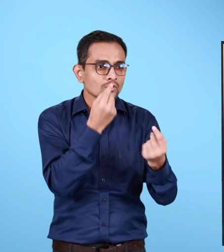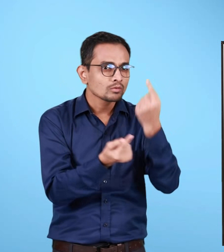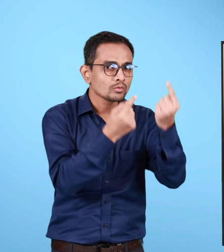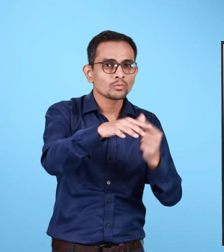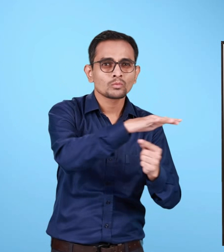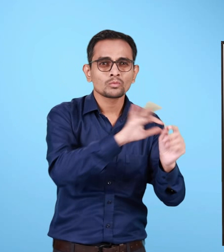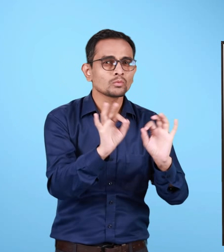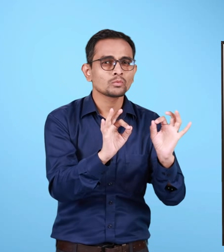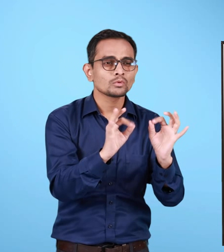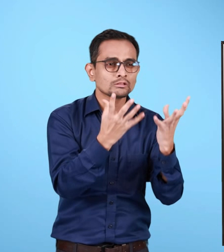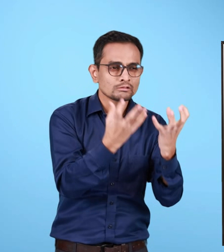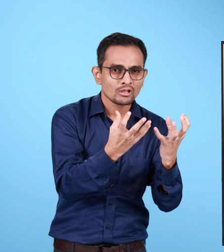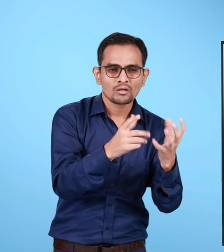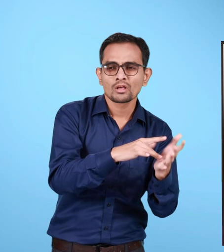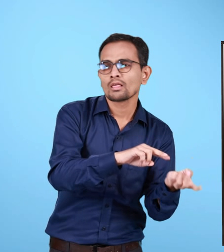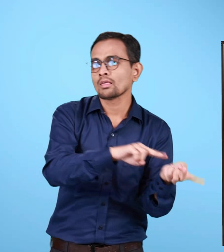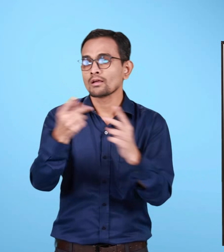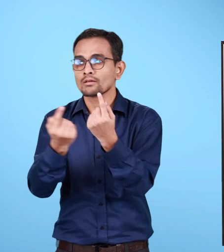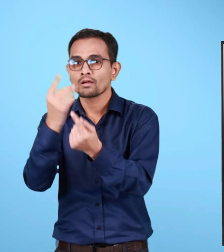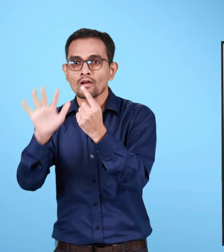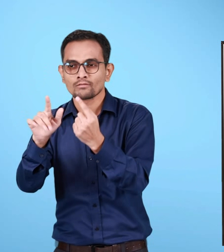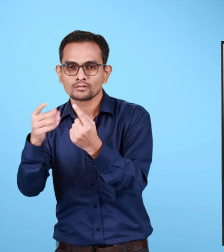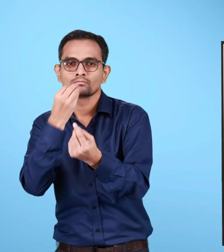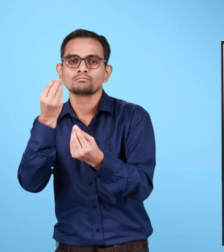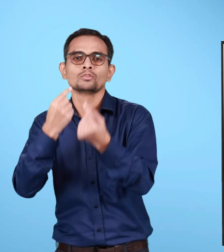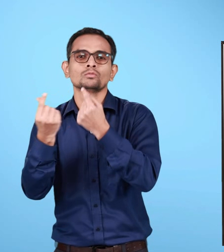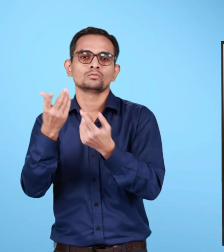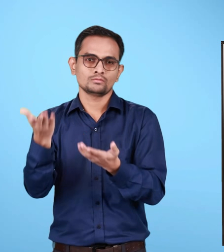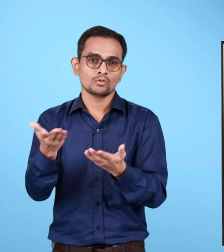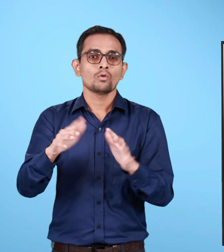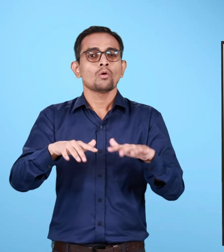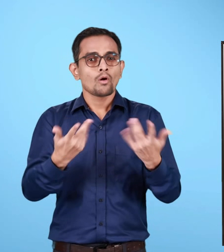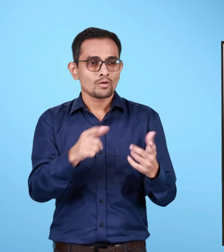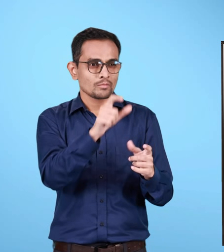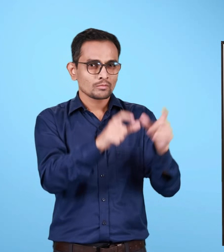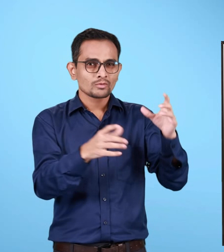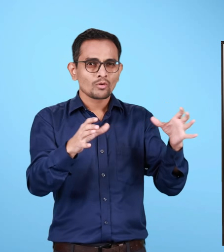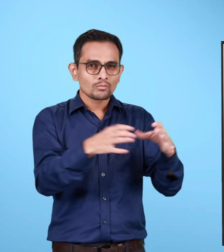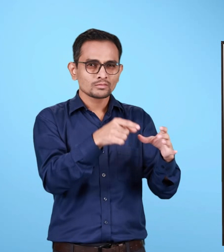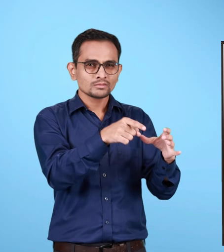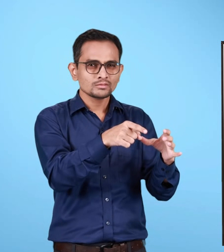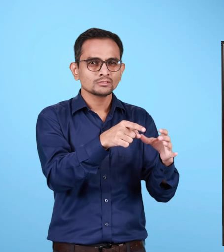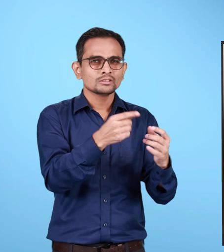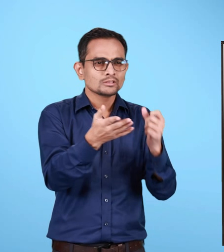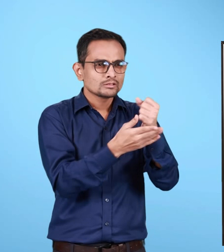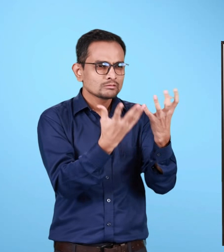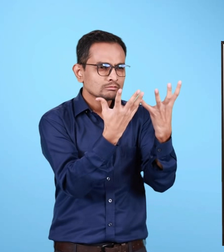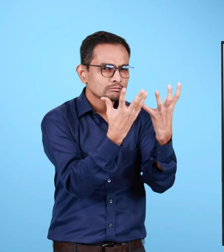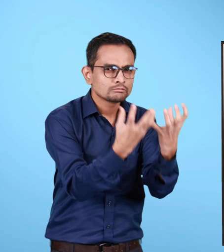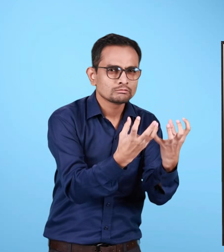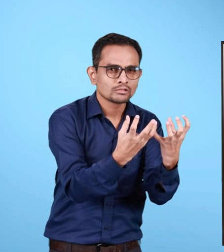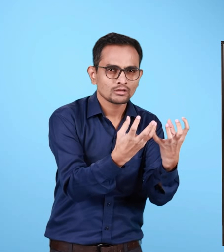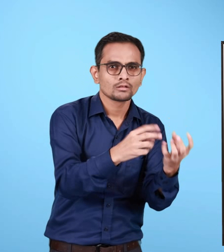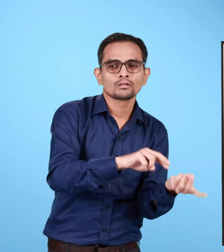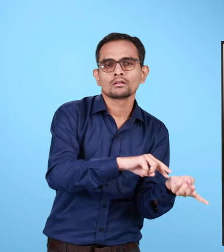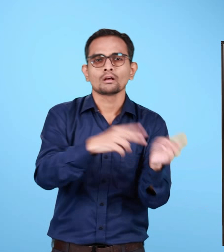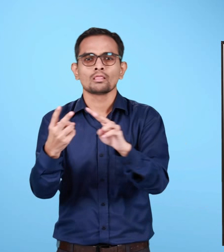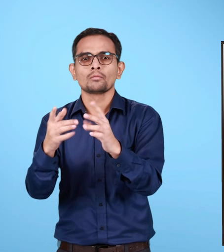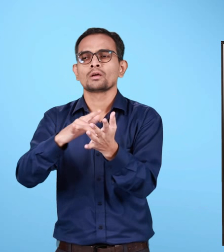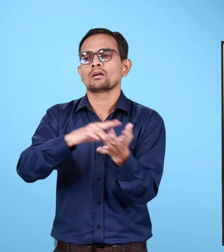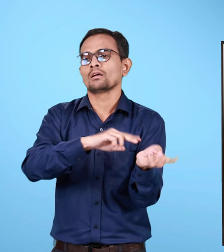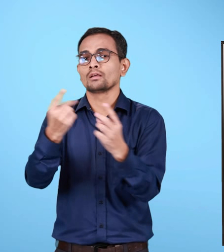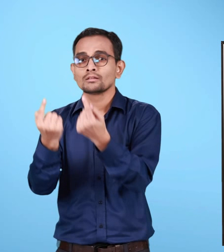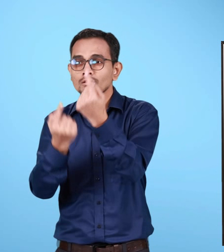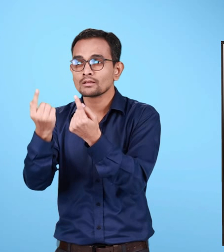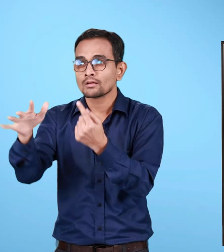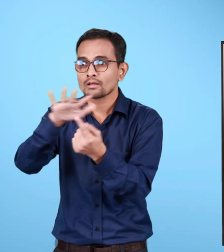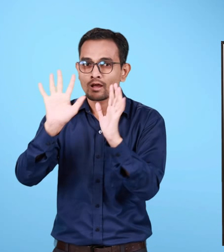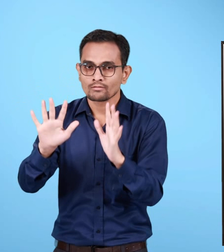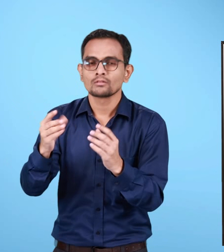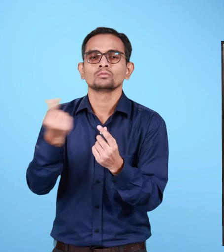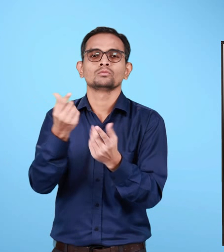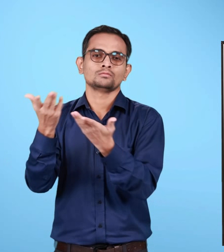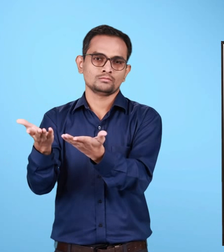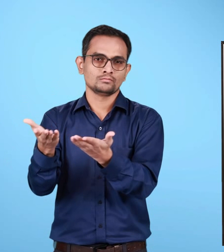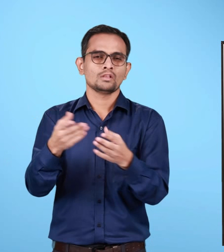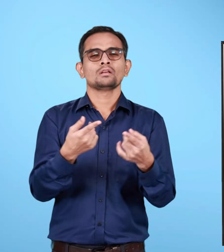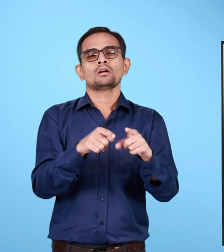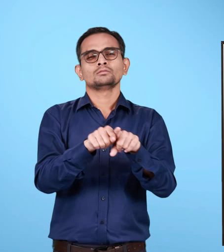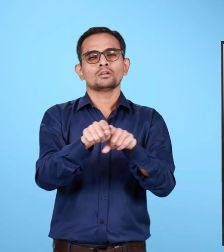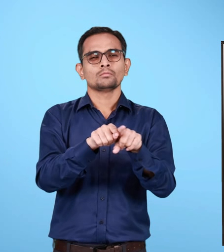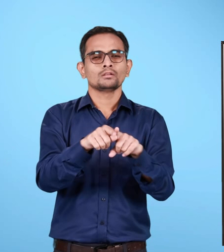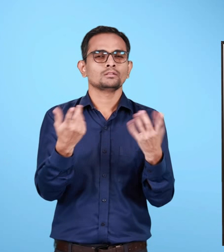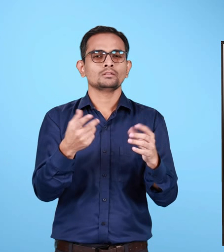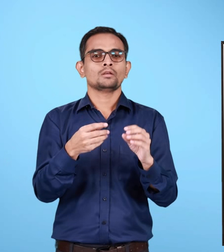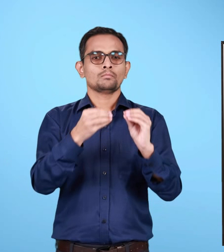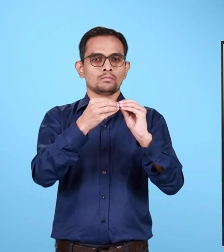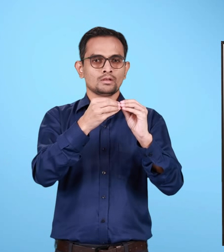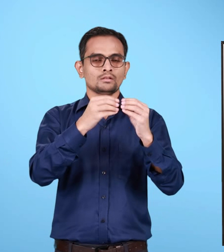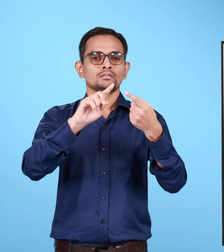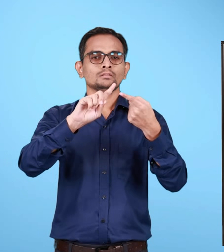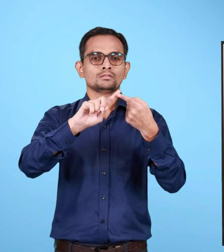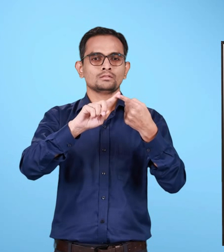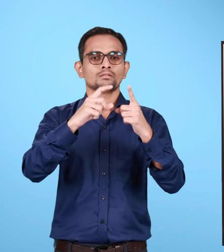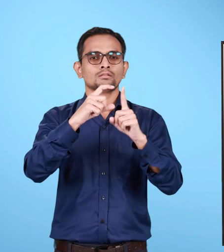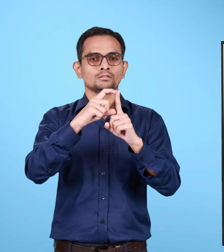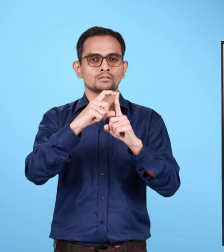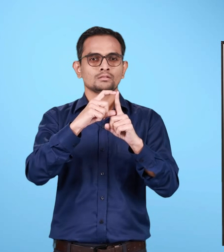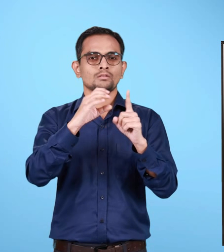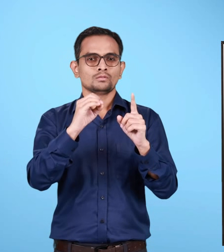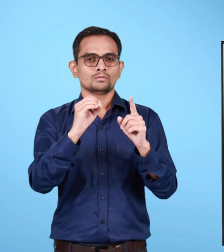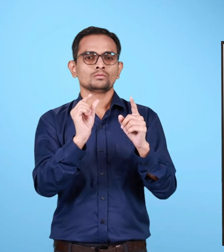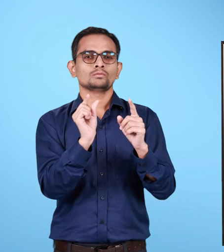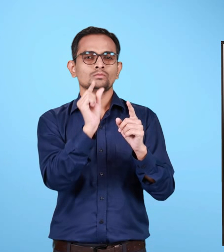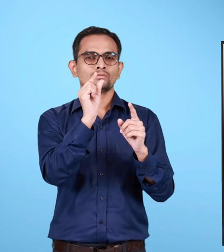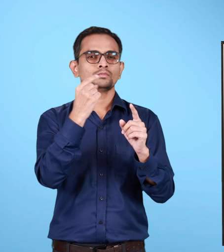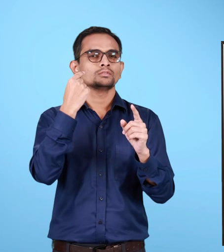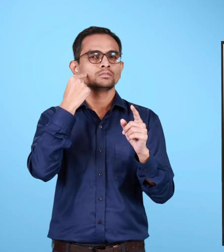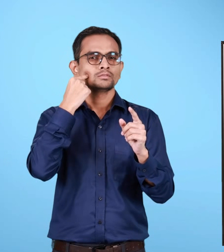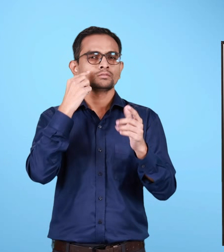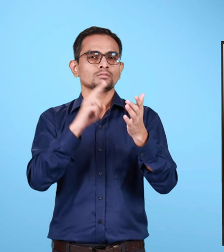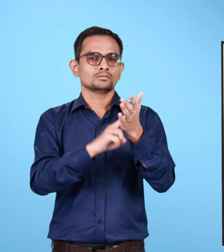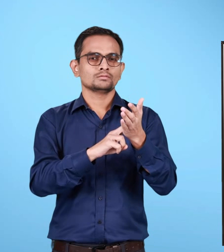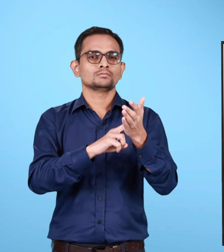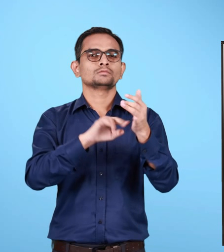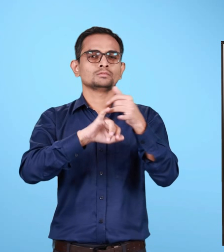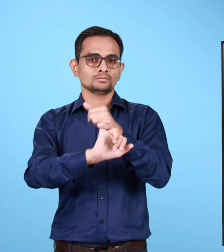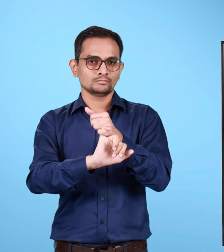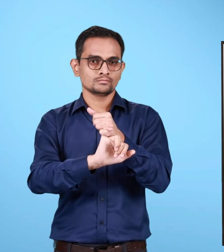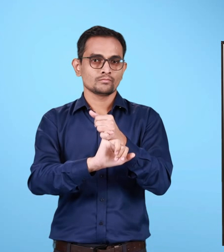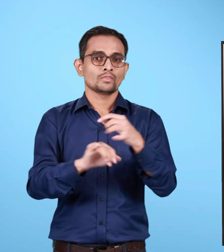finding pasture for their livestock, finding areas for agriculture, etc. For example, Bedouins and Tuaregs are nomadic tribes who live in